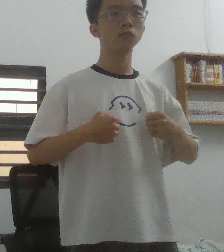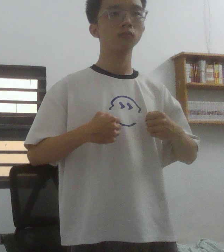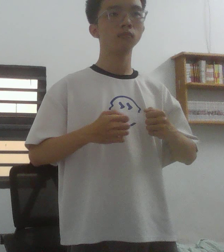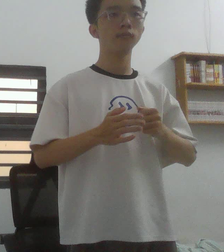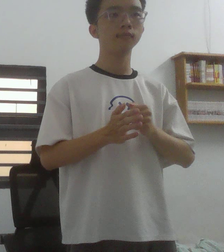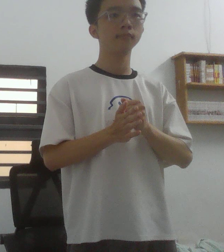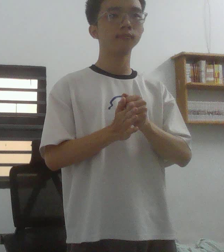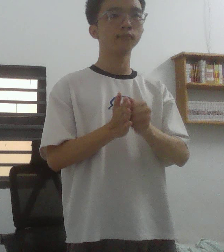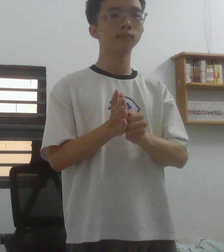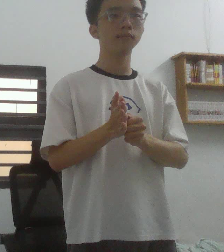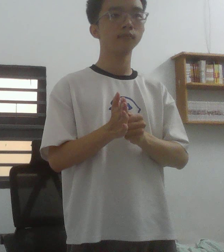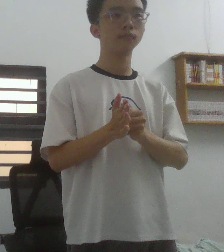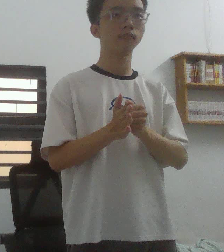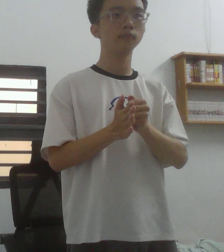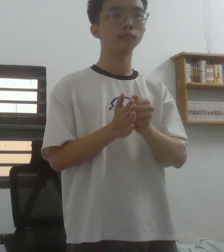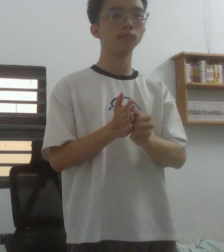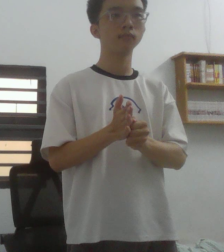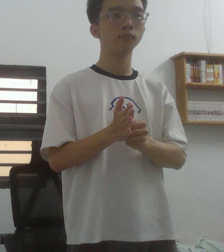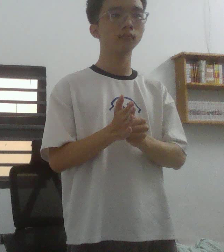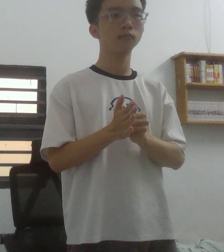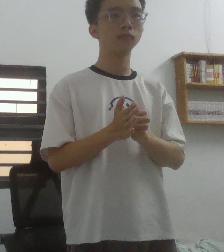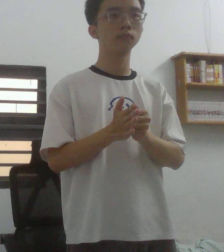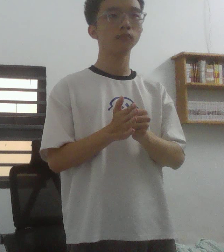thang